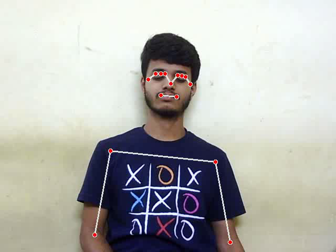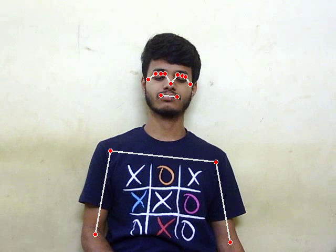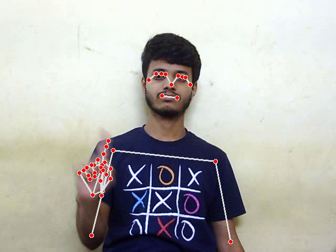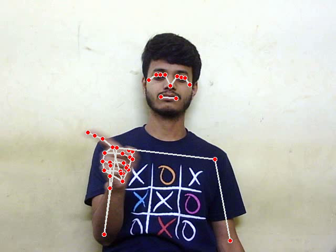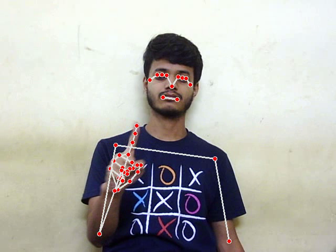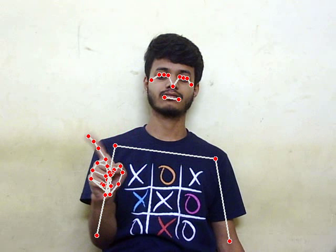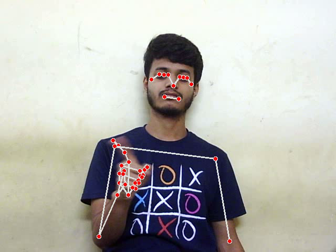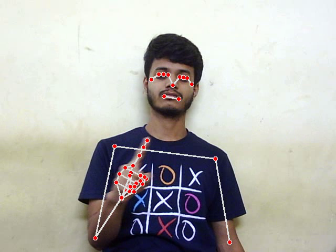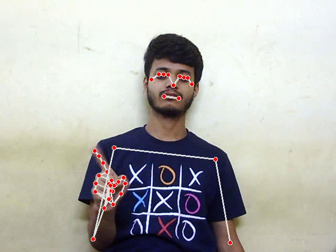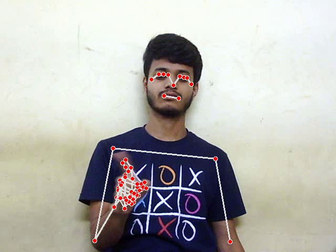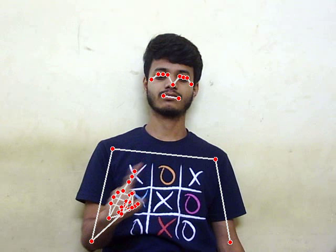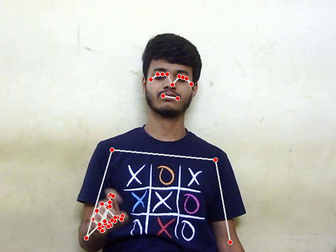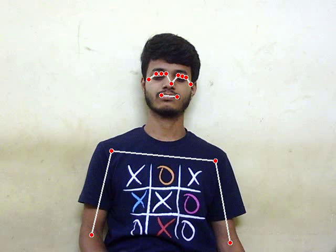where